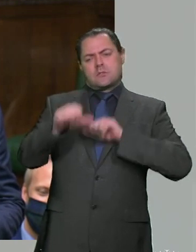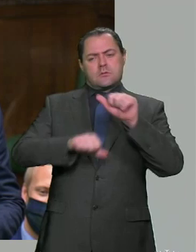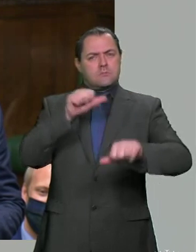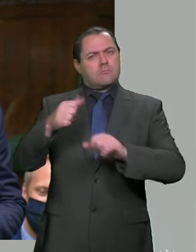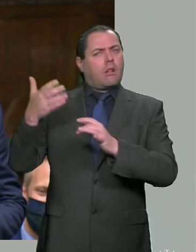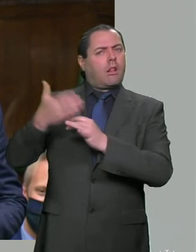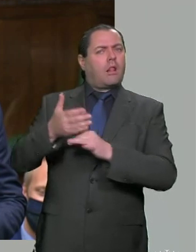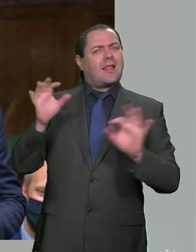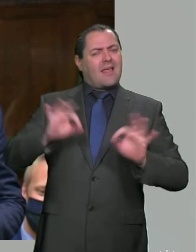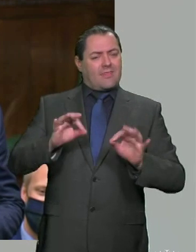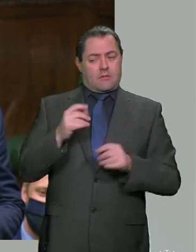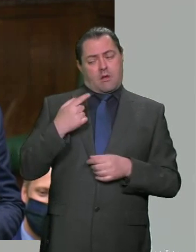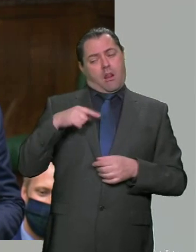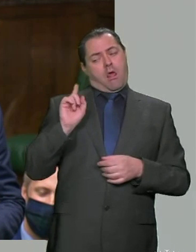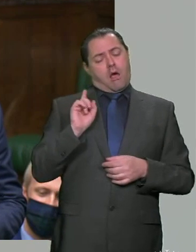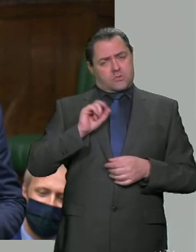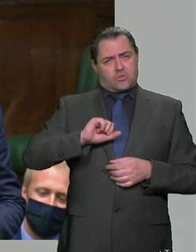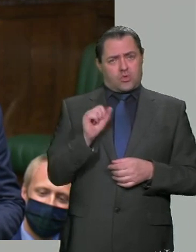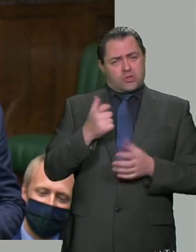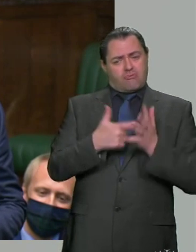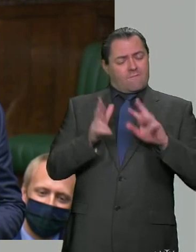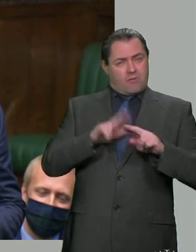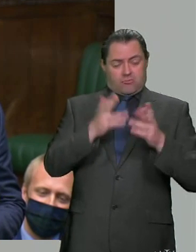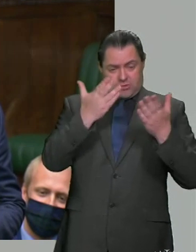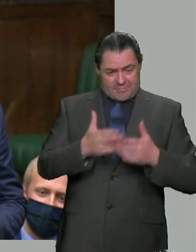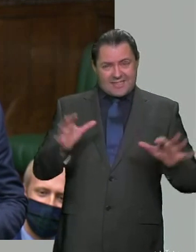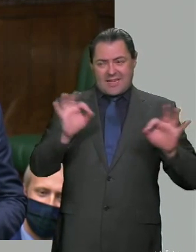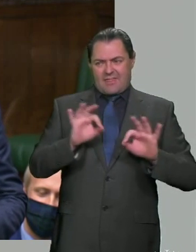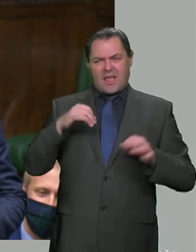Unfortunately, the last Scottish referendum did not see Scotland get the same respect.